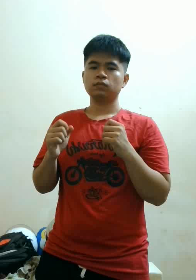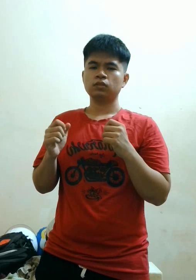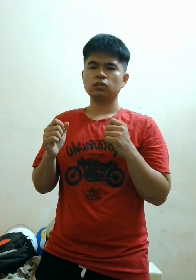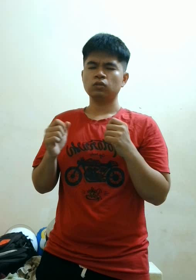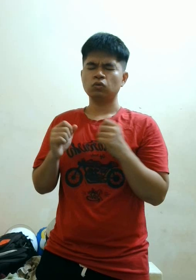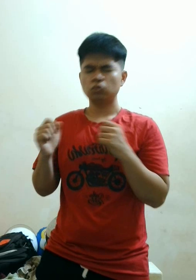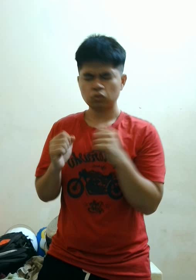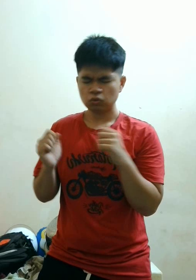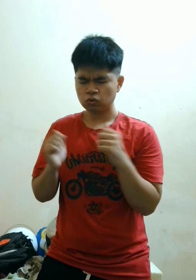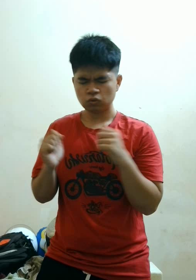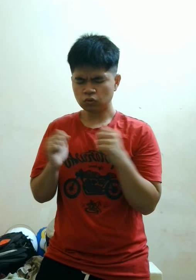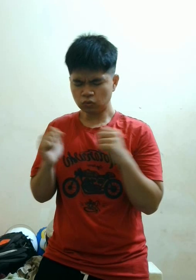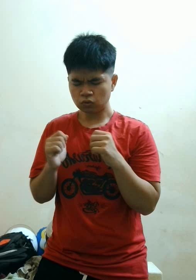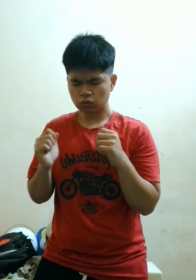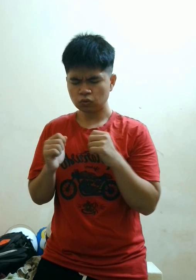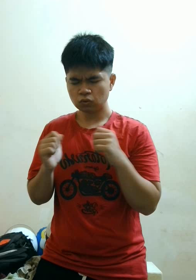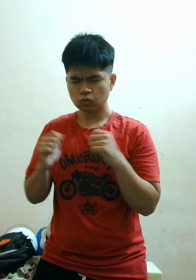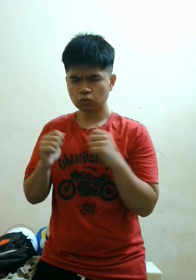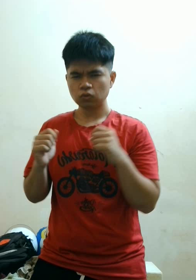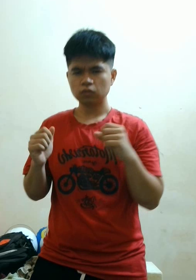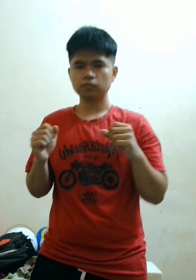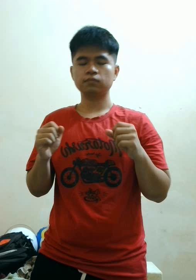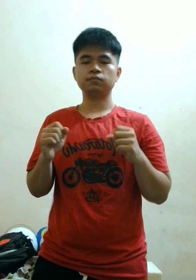lanh